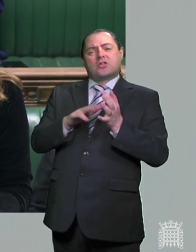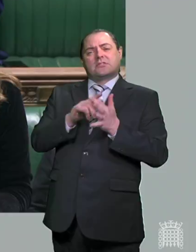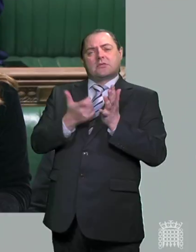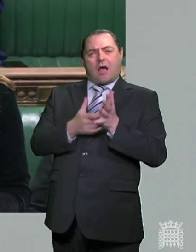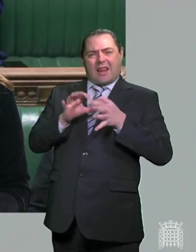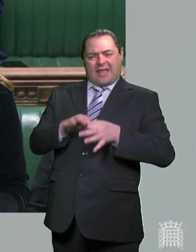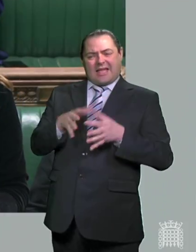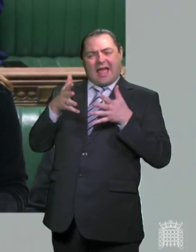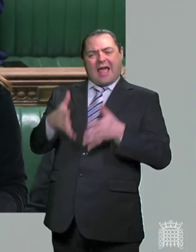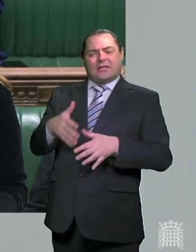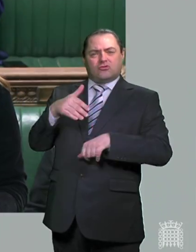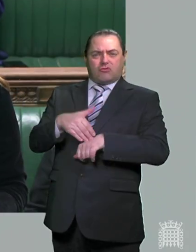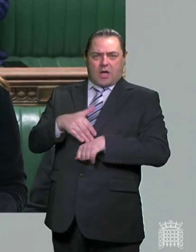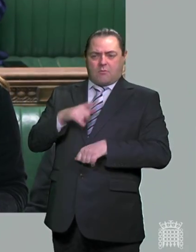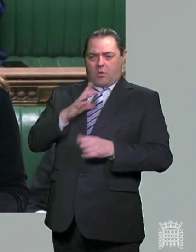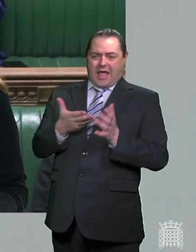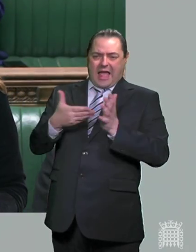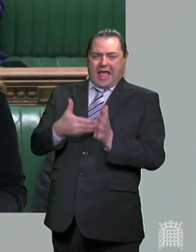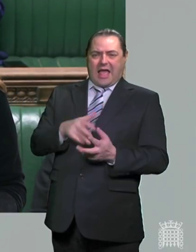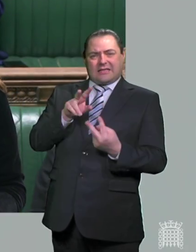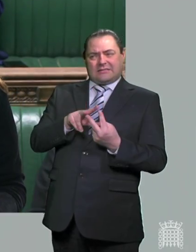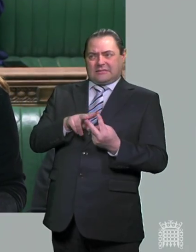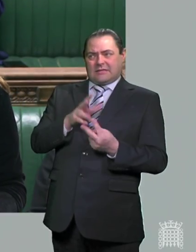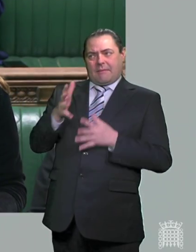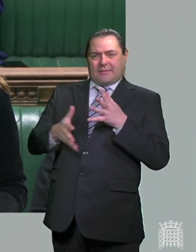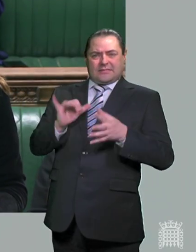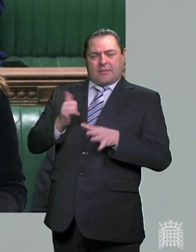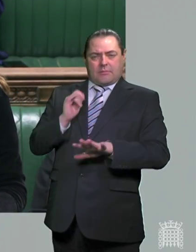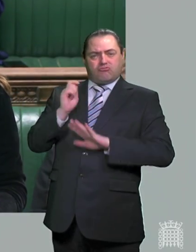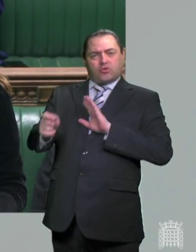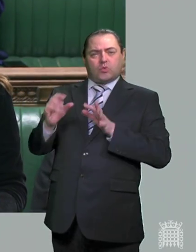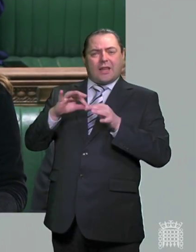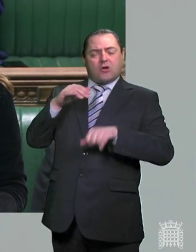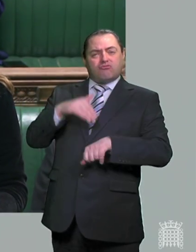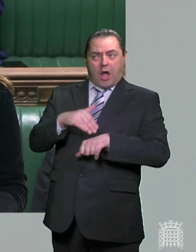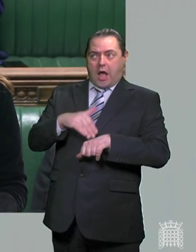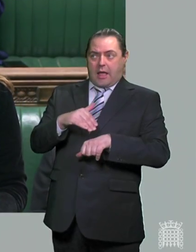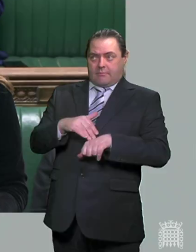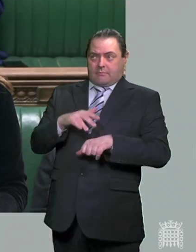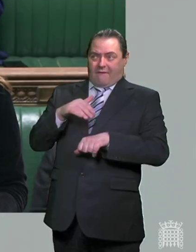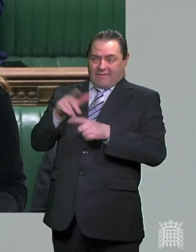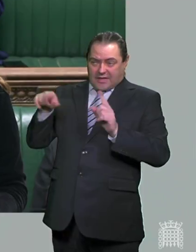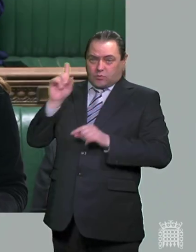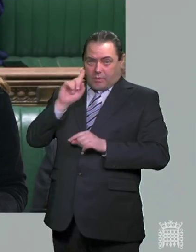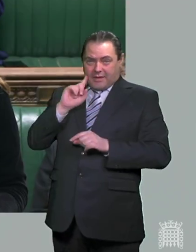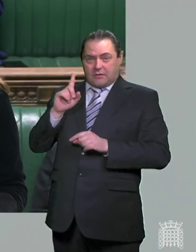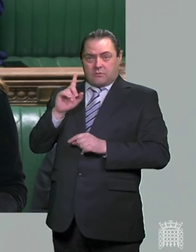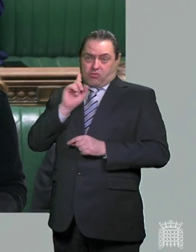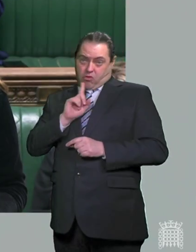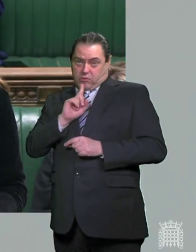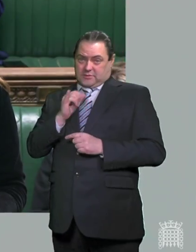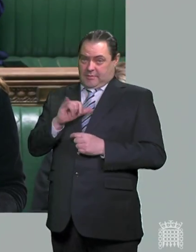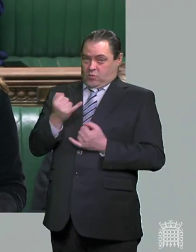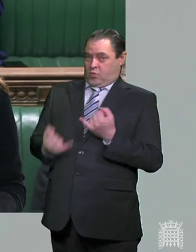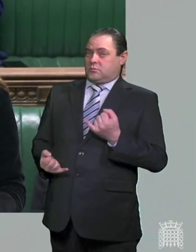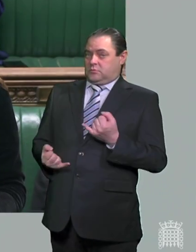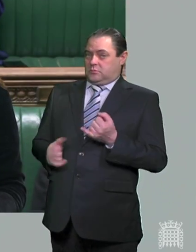It found that the addition of those characteristics might make the prosecution of crimes that disproportionately affect women and girls more difficult.